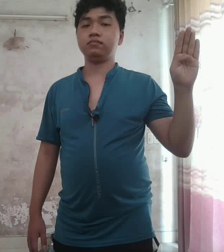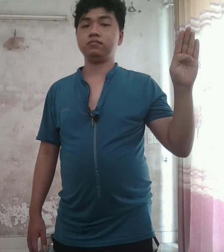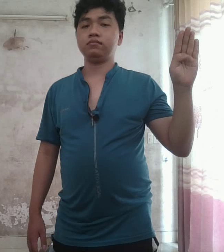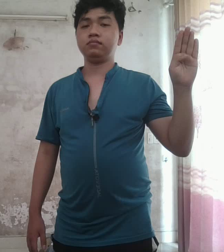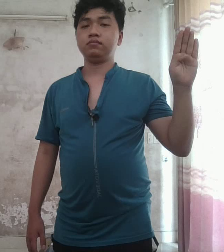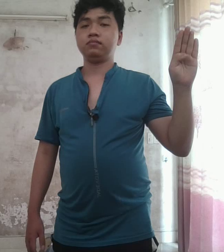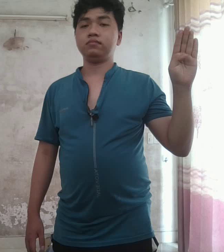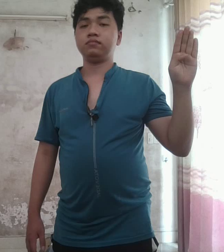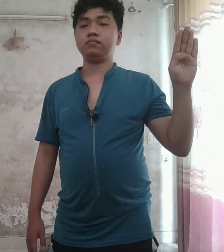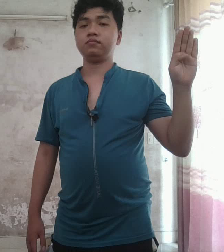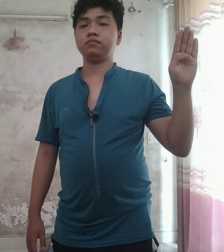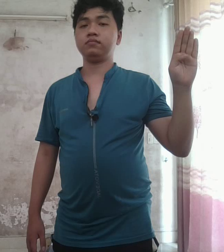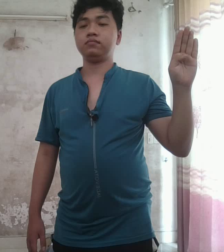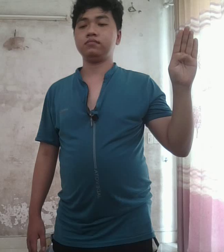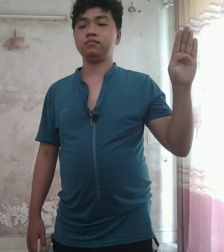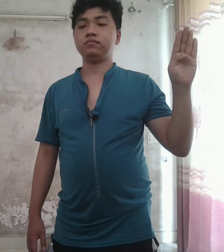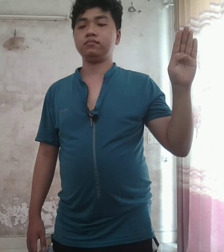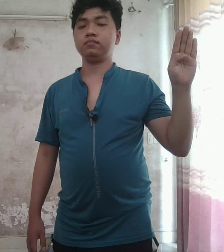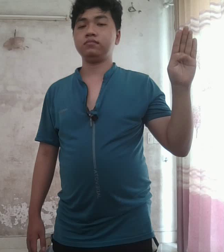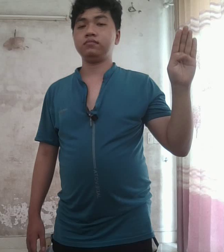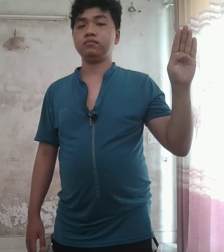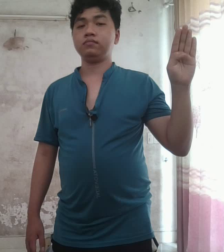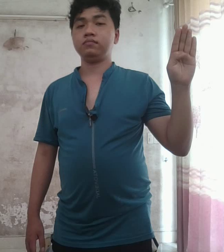b